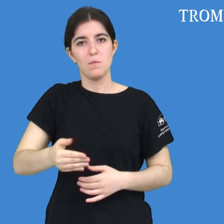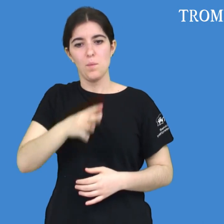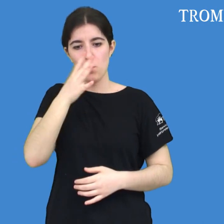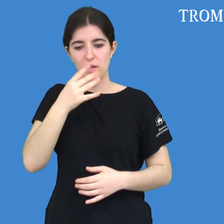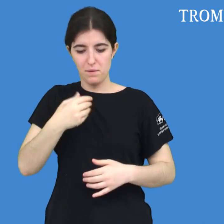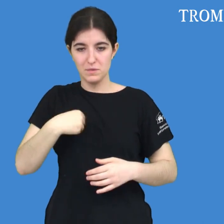motivo